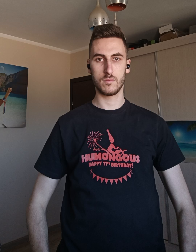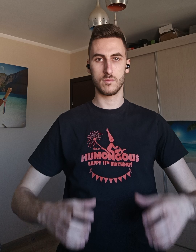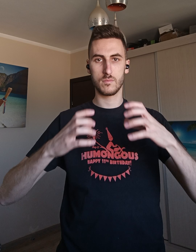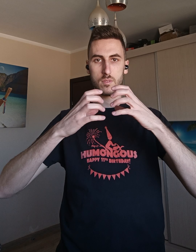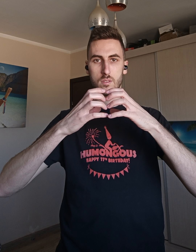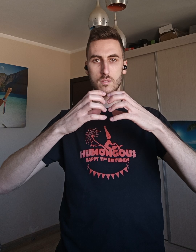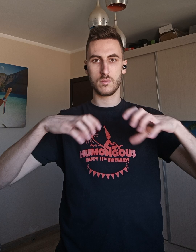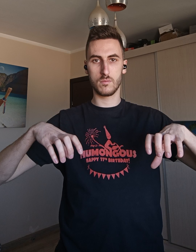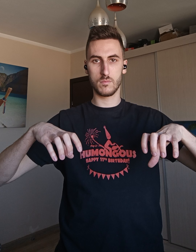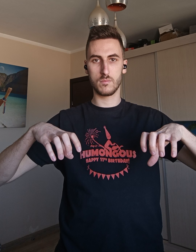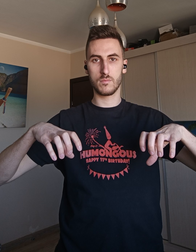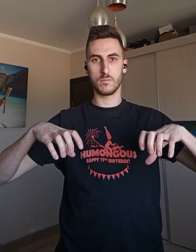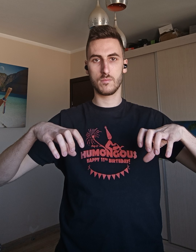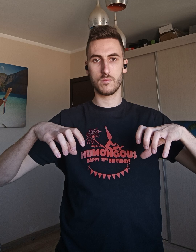ביצים